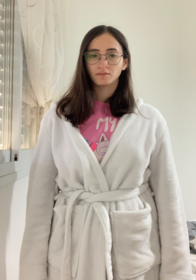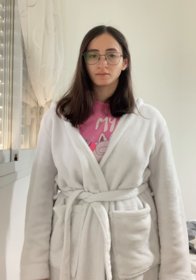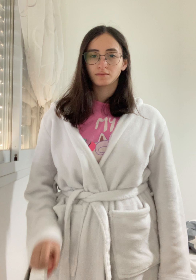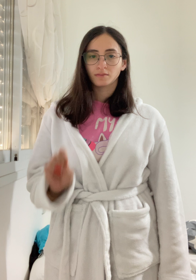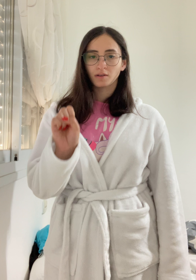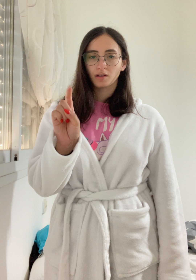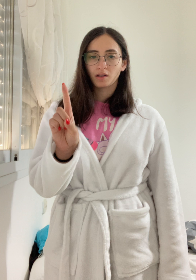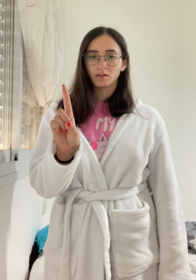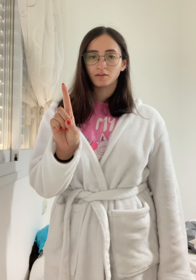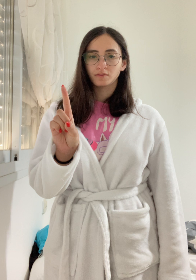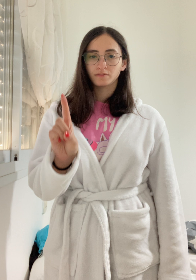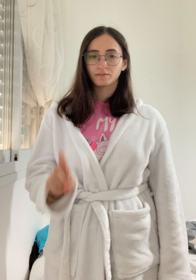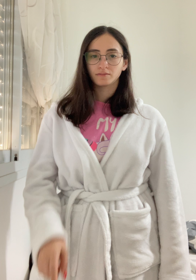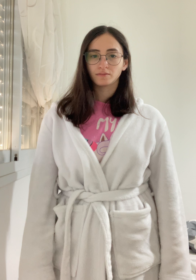אחד